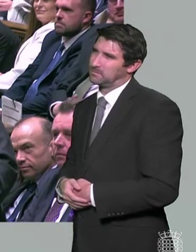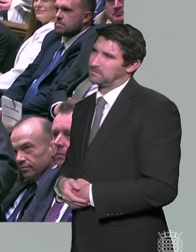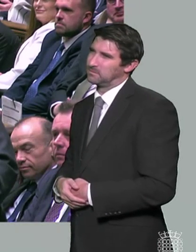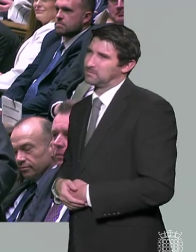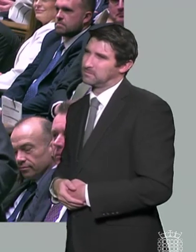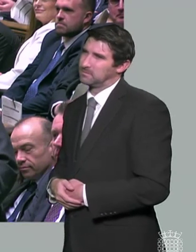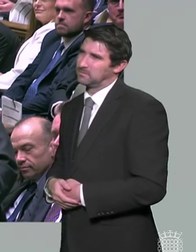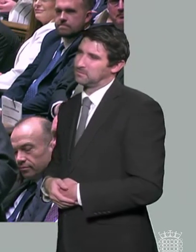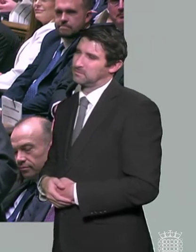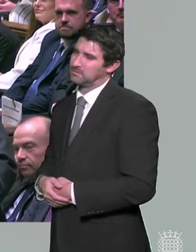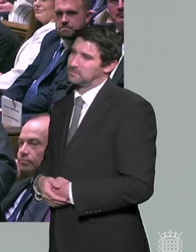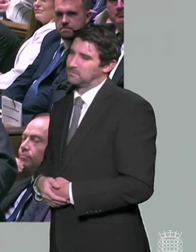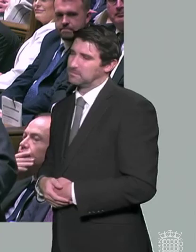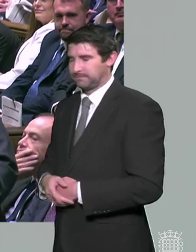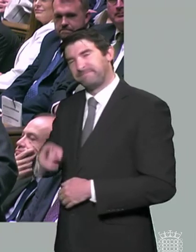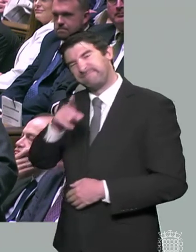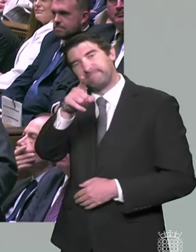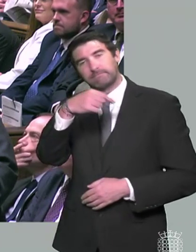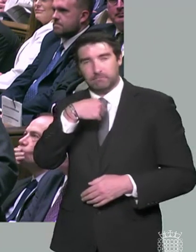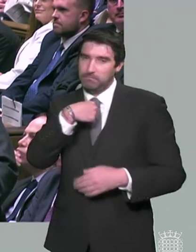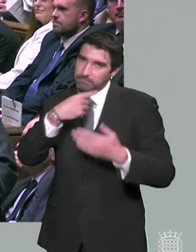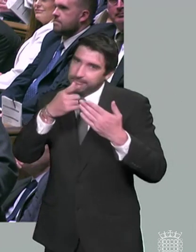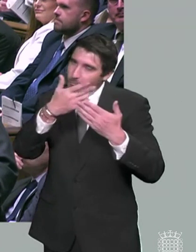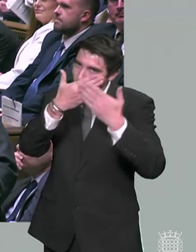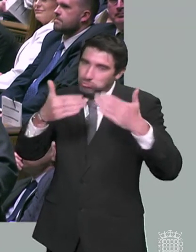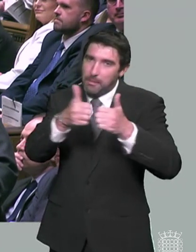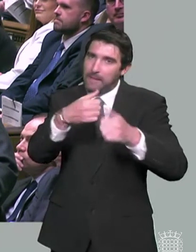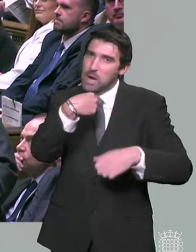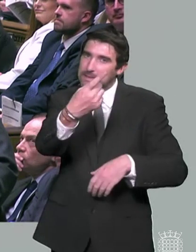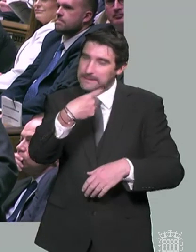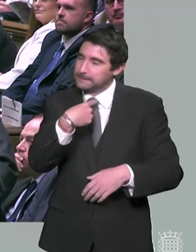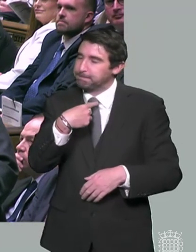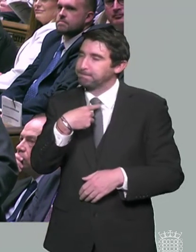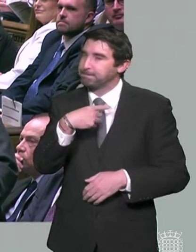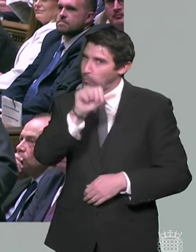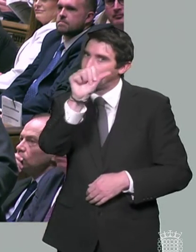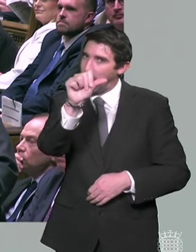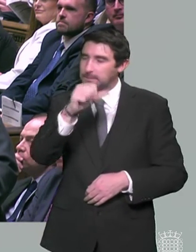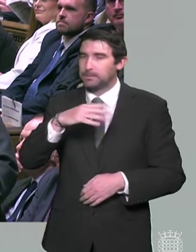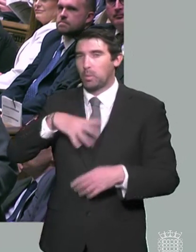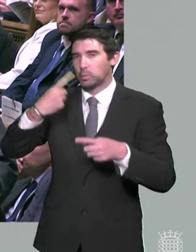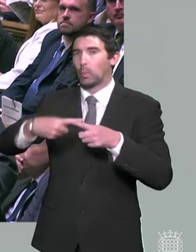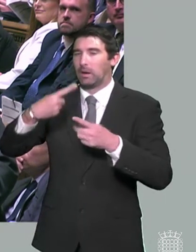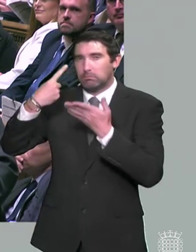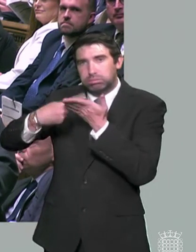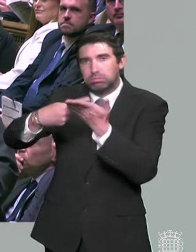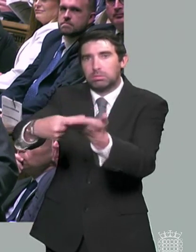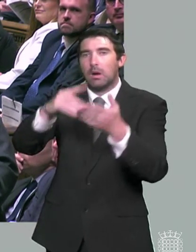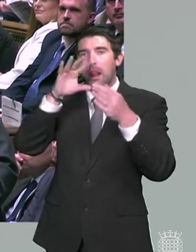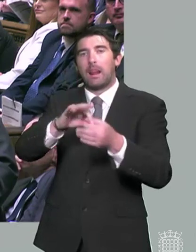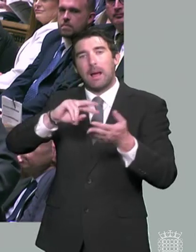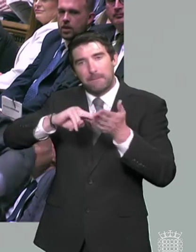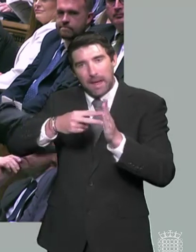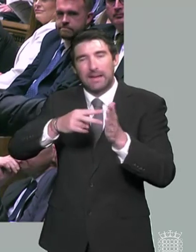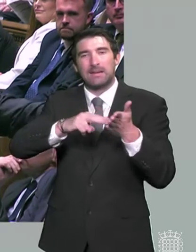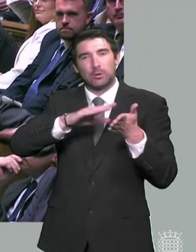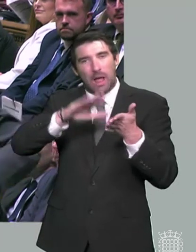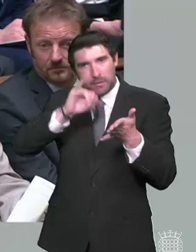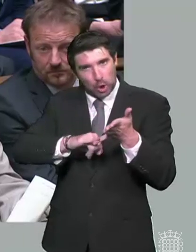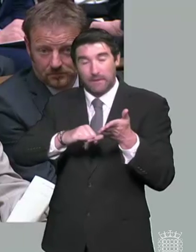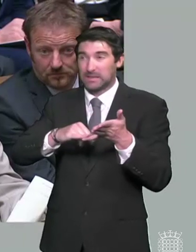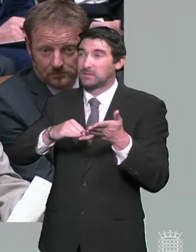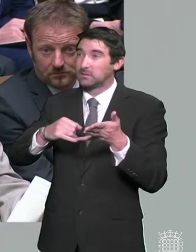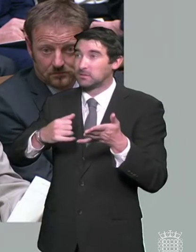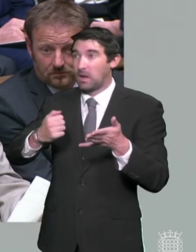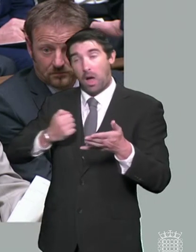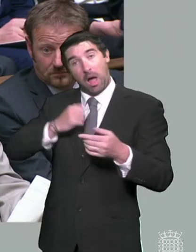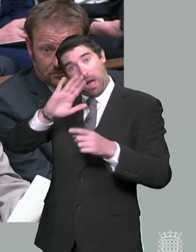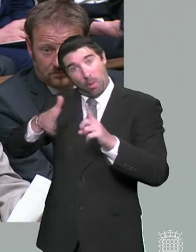My right honourable Friend certainly speaks for many in this House in wanting faster decisions on planning and the NHS, and that is what we are doing.